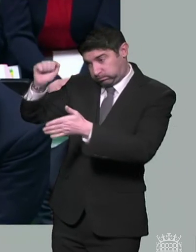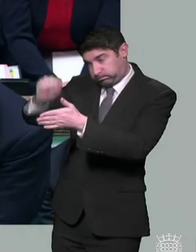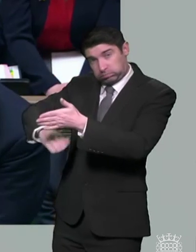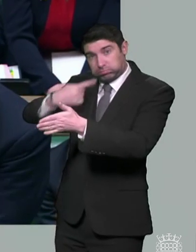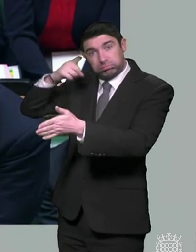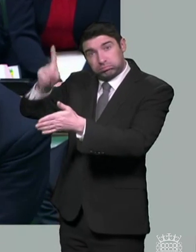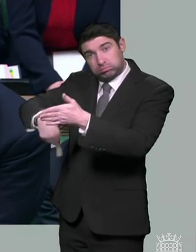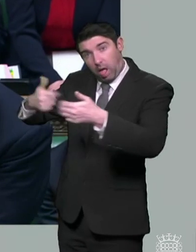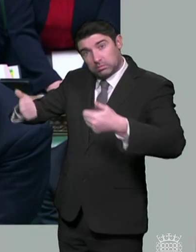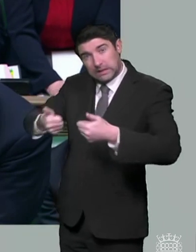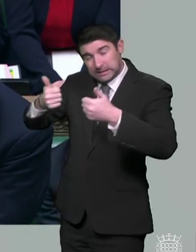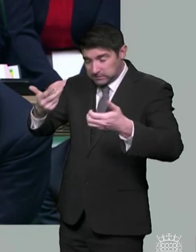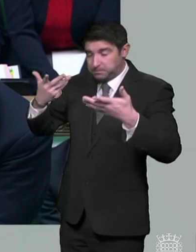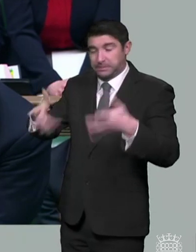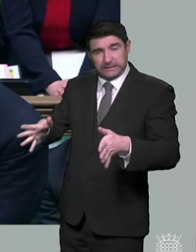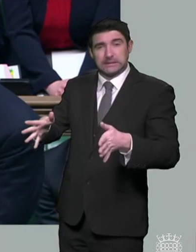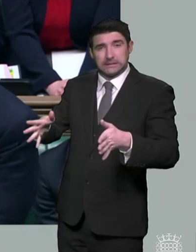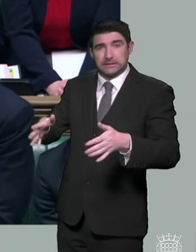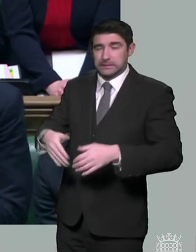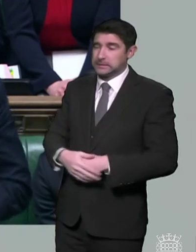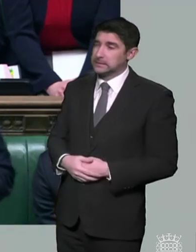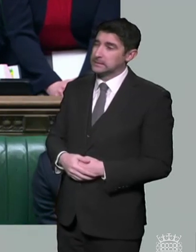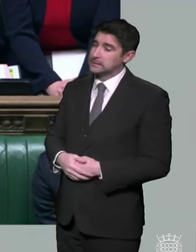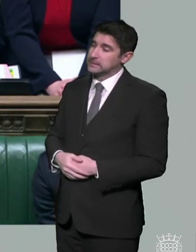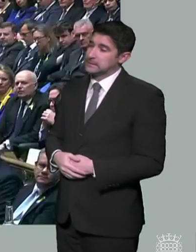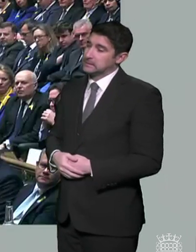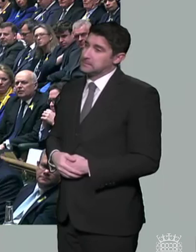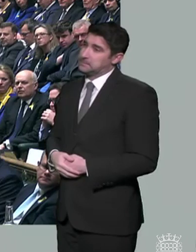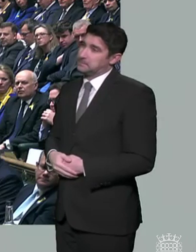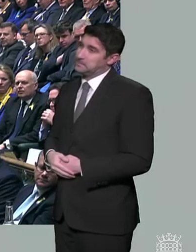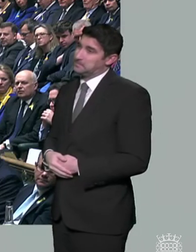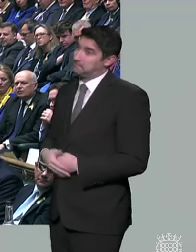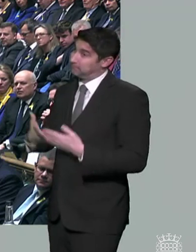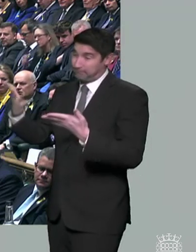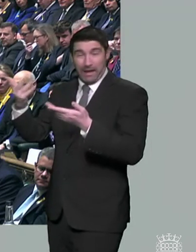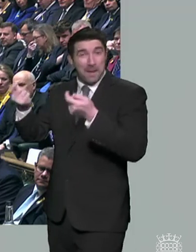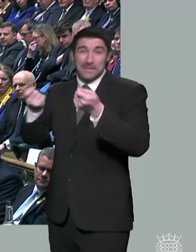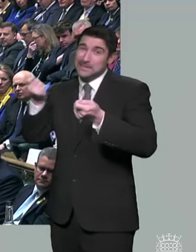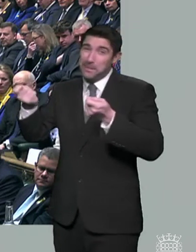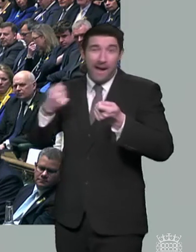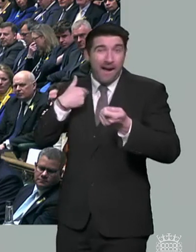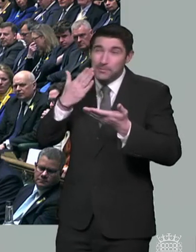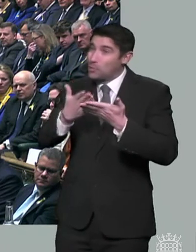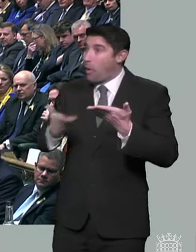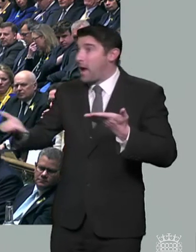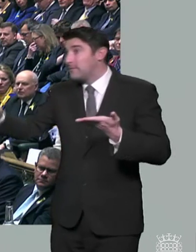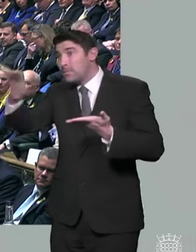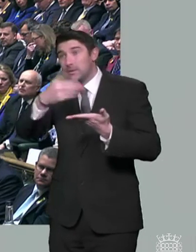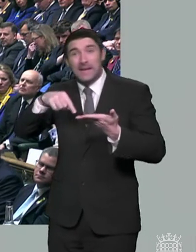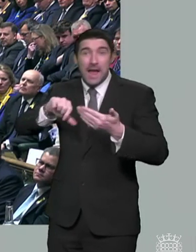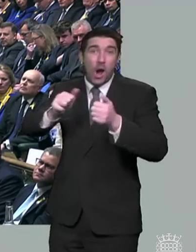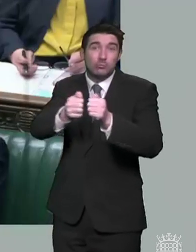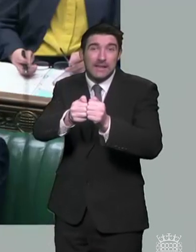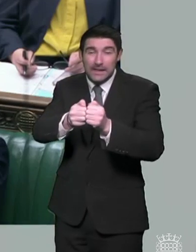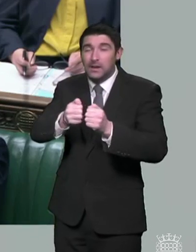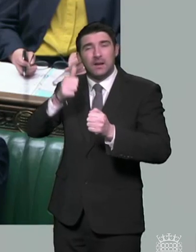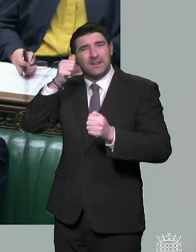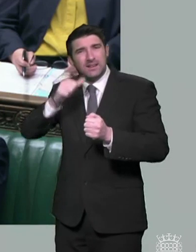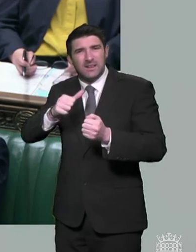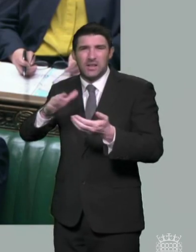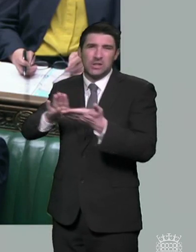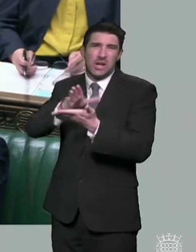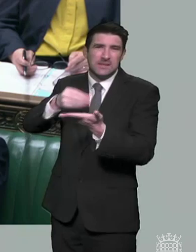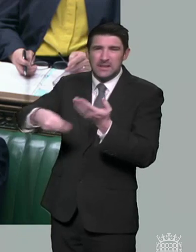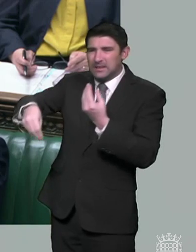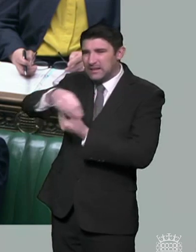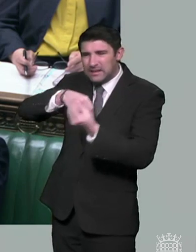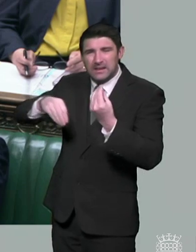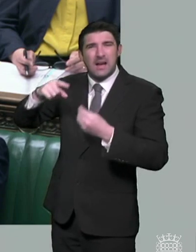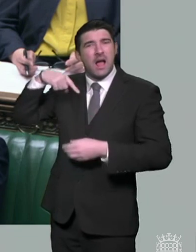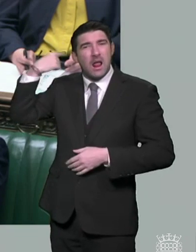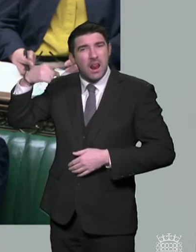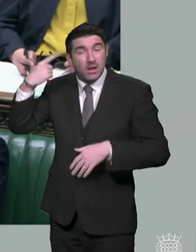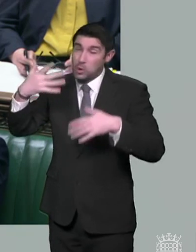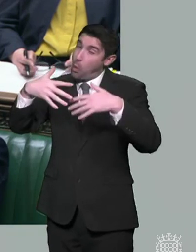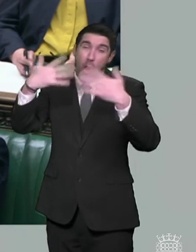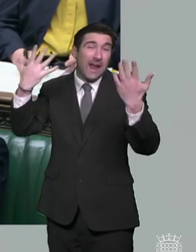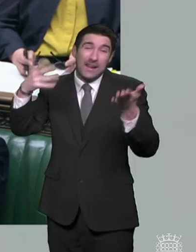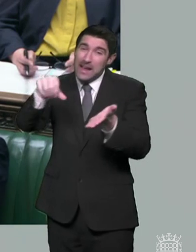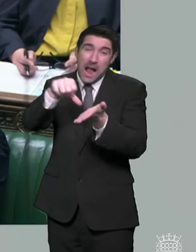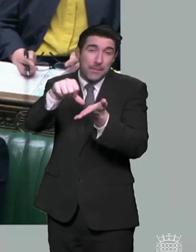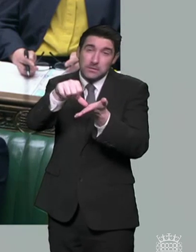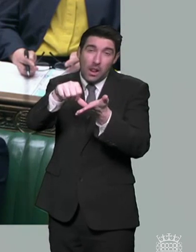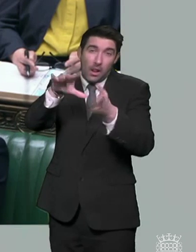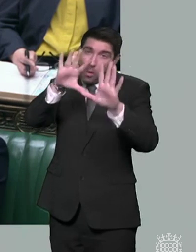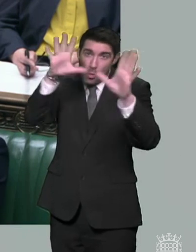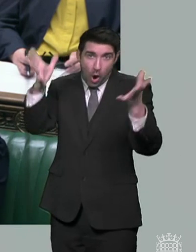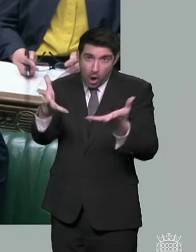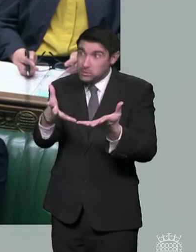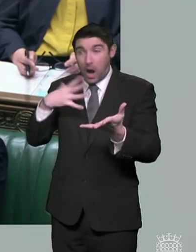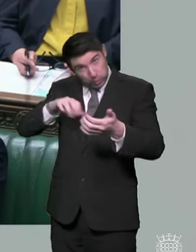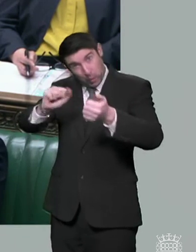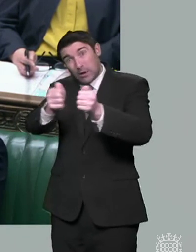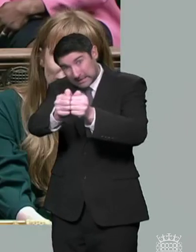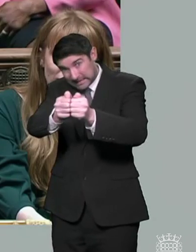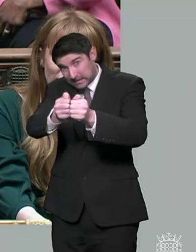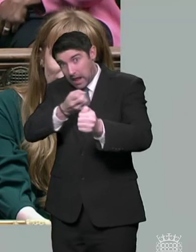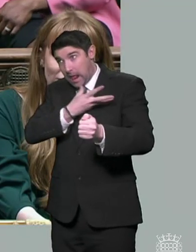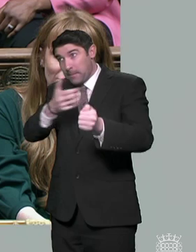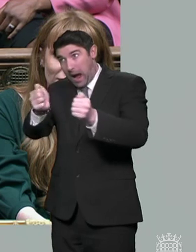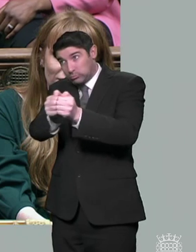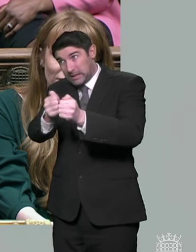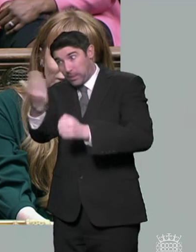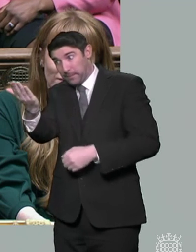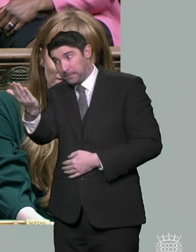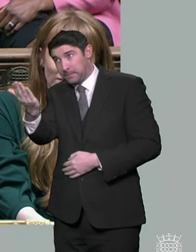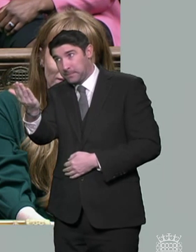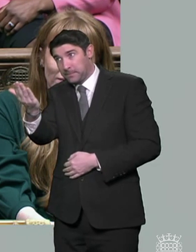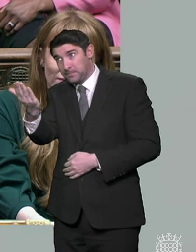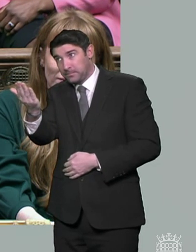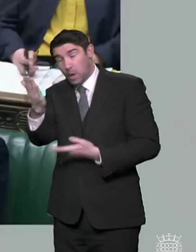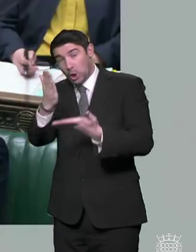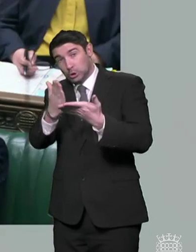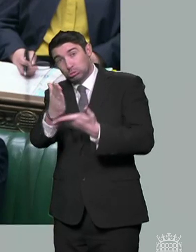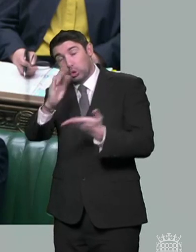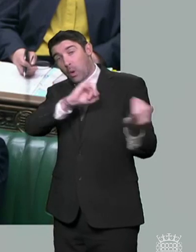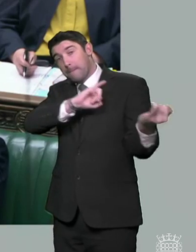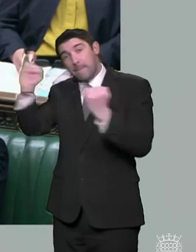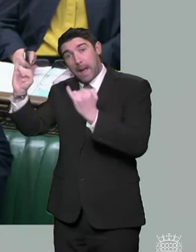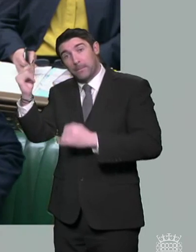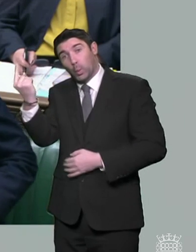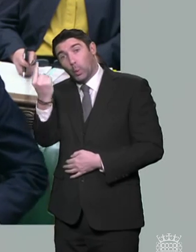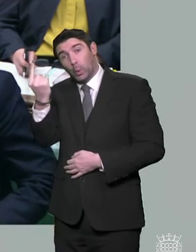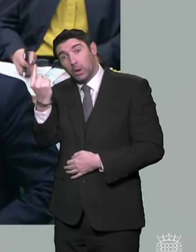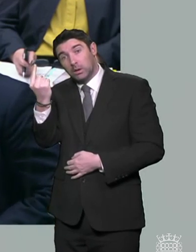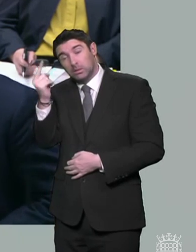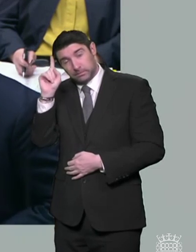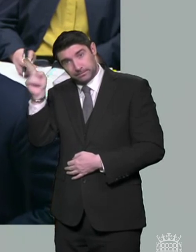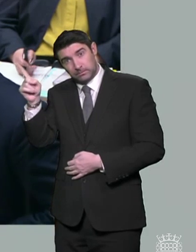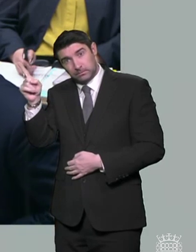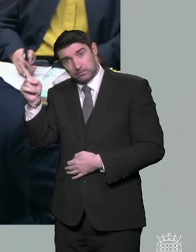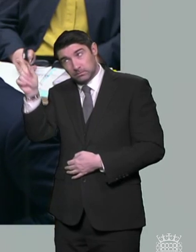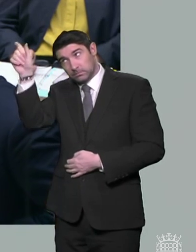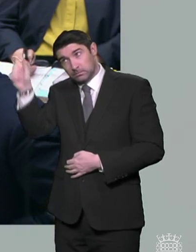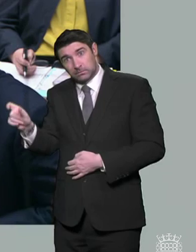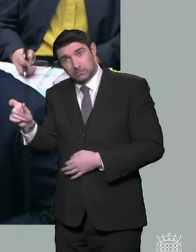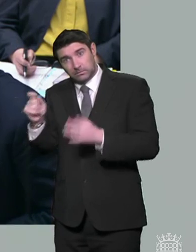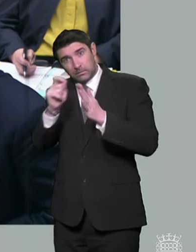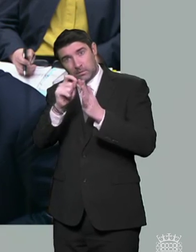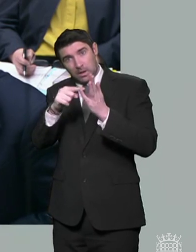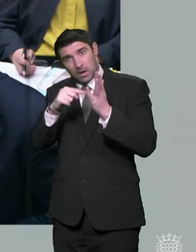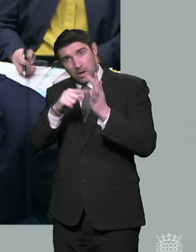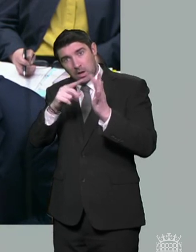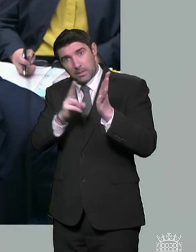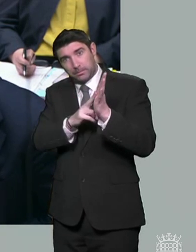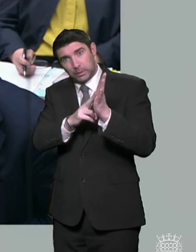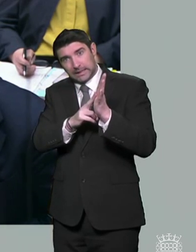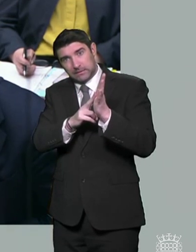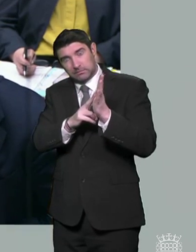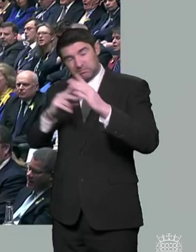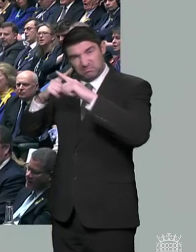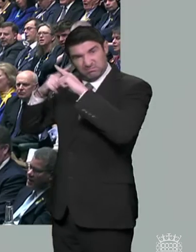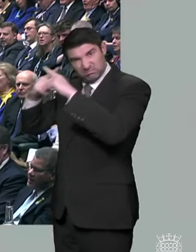I know that the whole House would agree with me that nothing we do in rooting out corruption and corrupt money in London or in any other capital—I agree with the right honourable and learned Gentleman very strongly—should for one minute distract from where the true blame for this crisis lies, which is wholly and exclusively and entirely with Vladimir